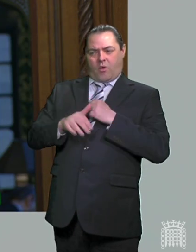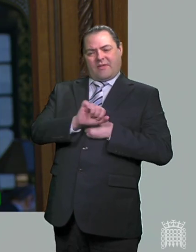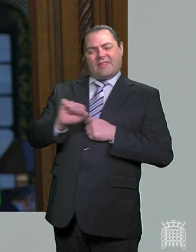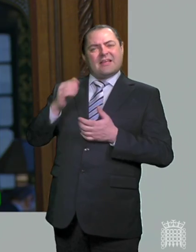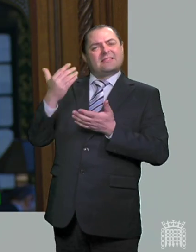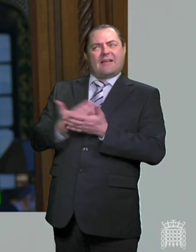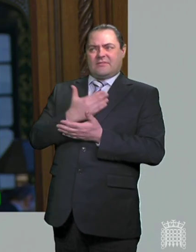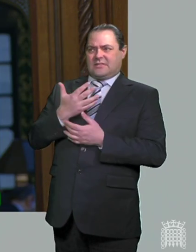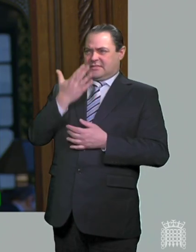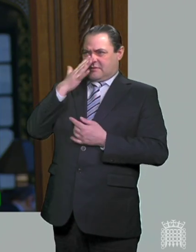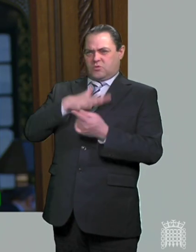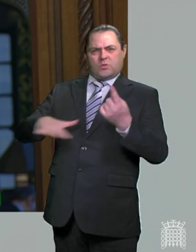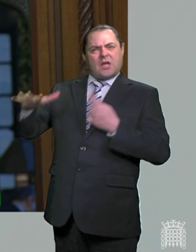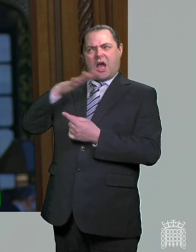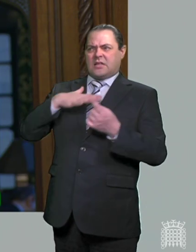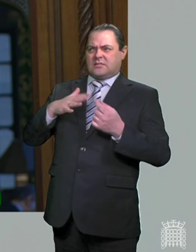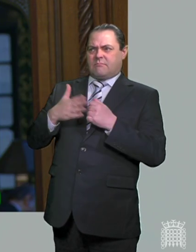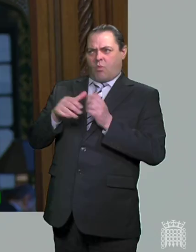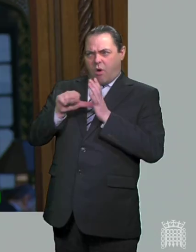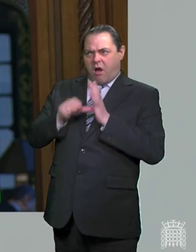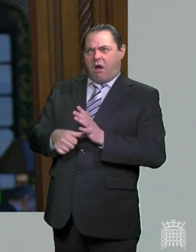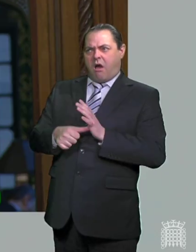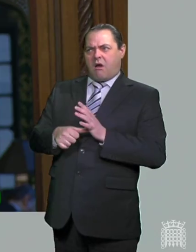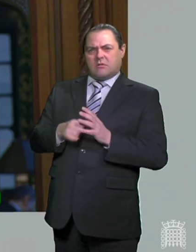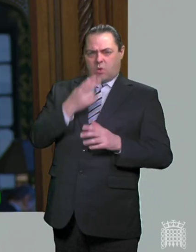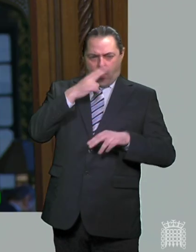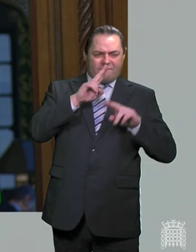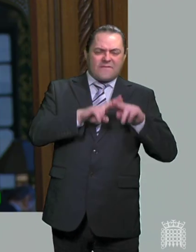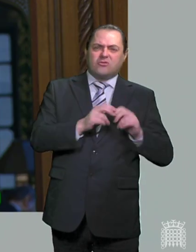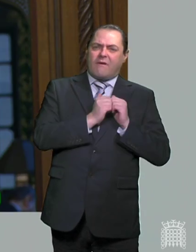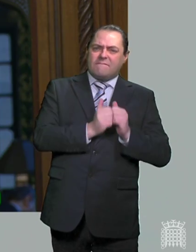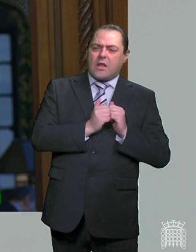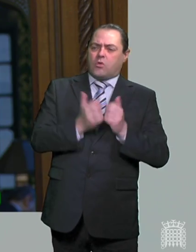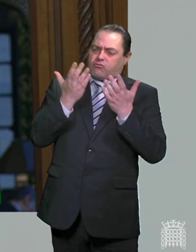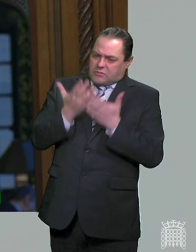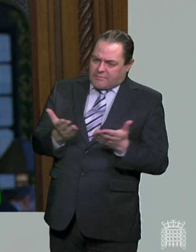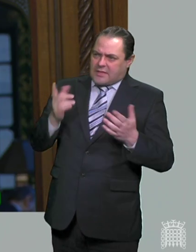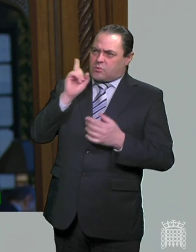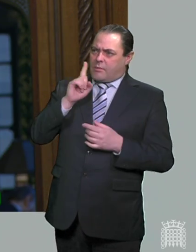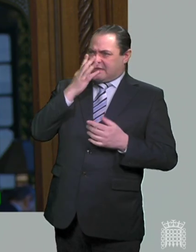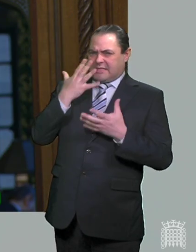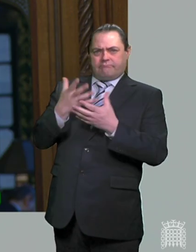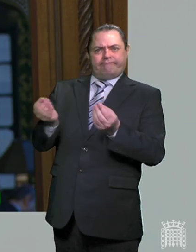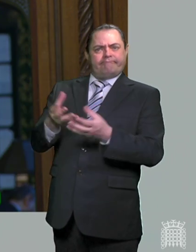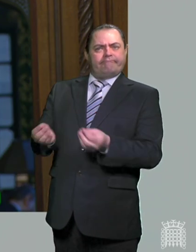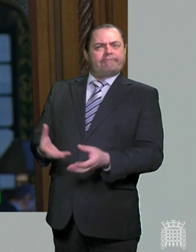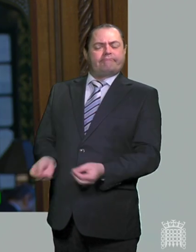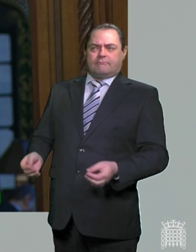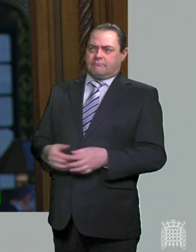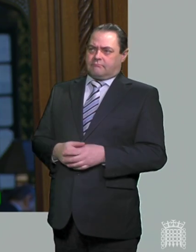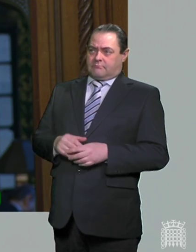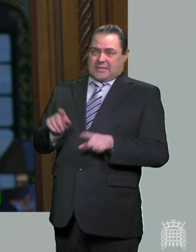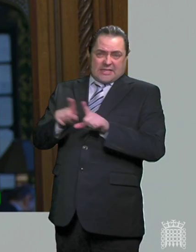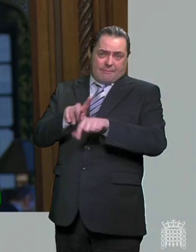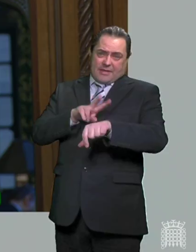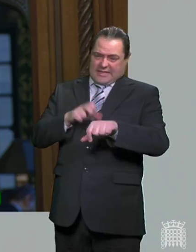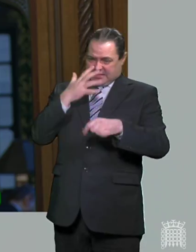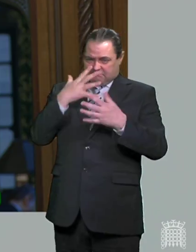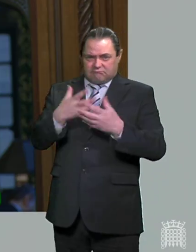Society seems to have become harder, and old-fashioned values of respect towards women seem to be vanishing in many parts of our society, even in the police.